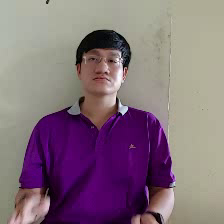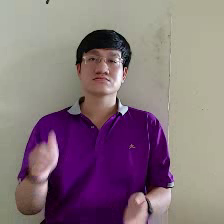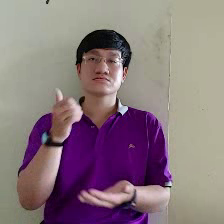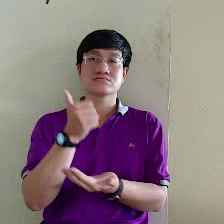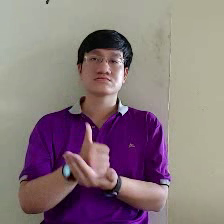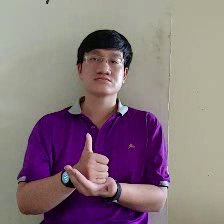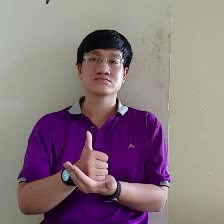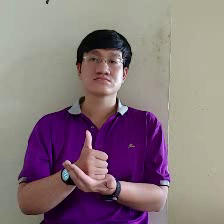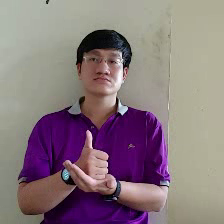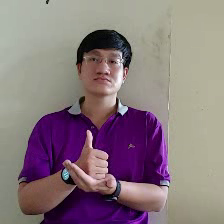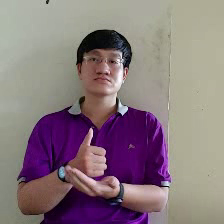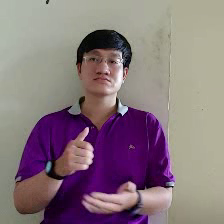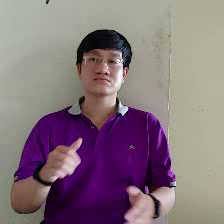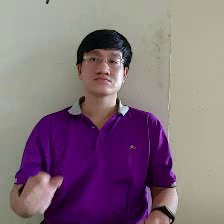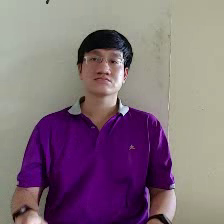Giúp